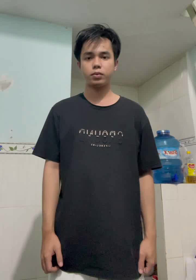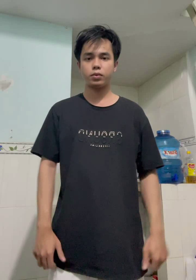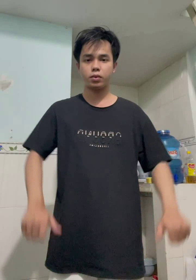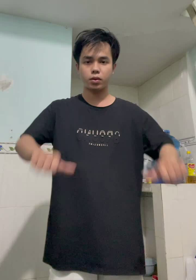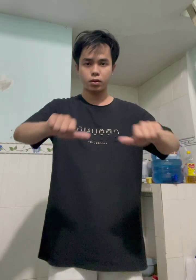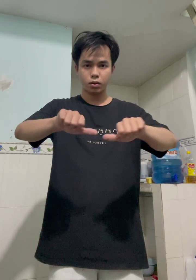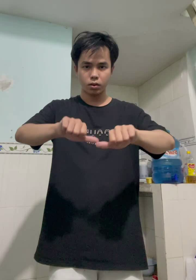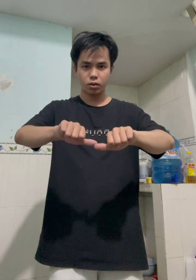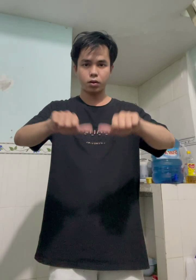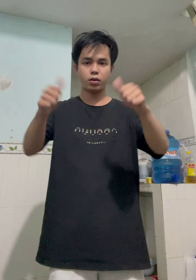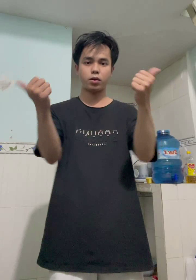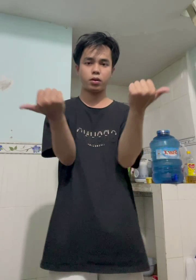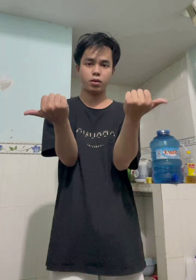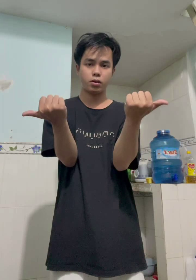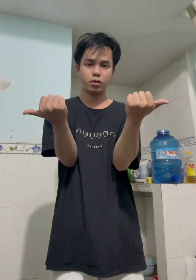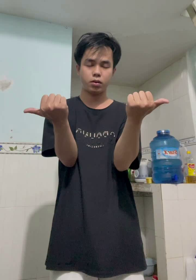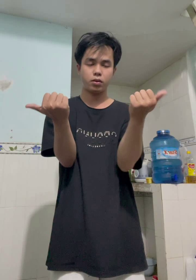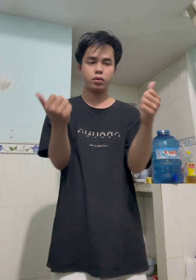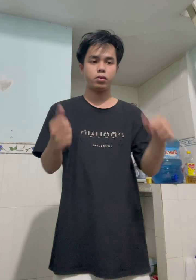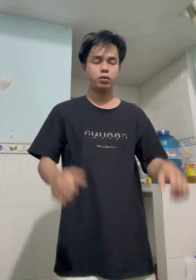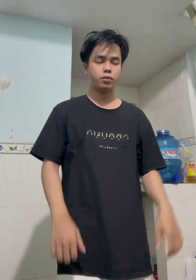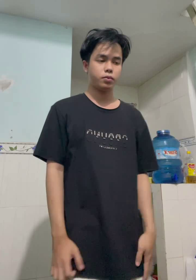o dau